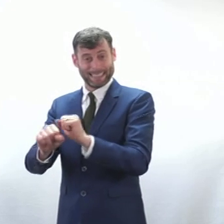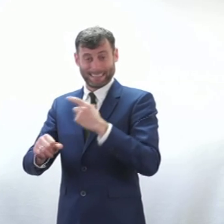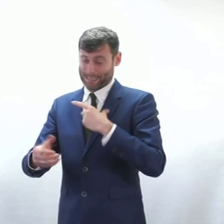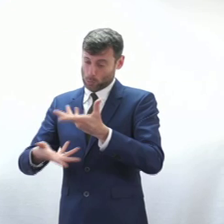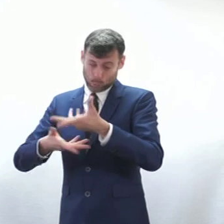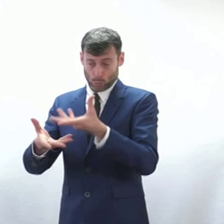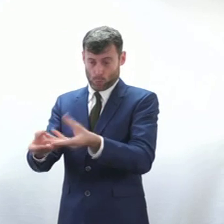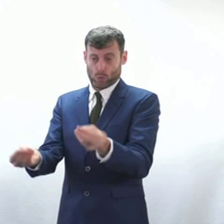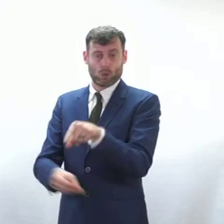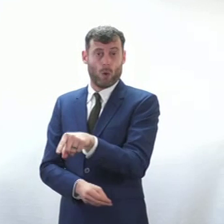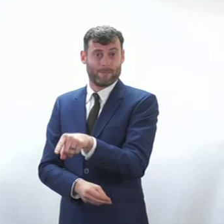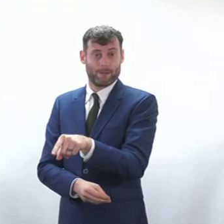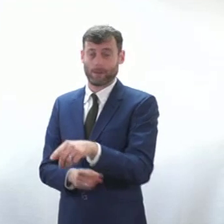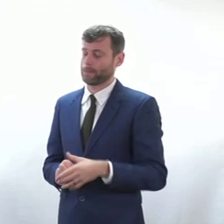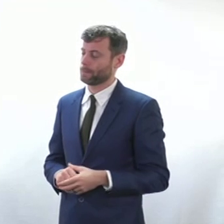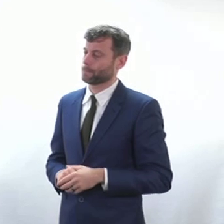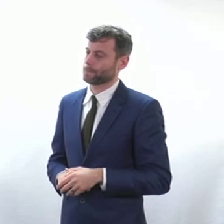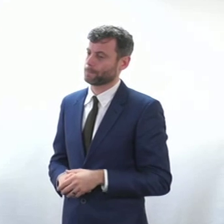I know that he appreciates that point.